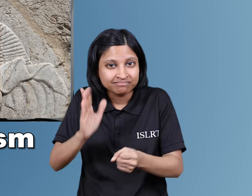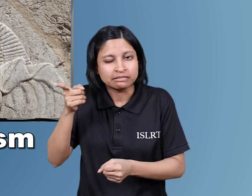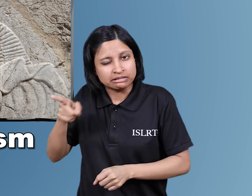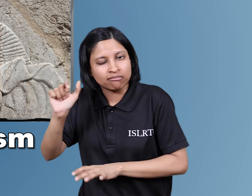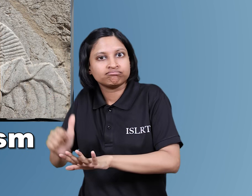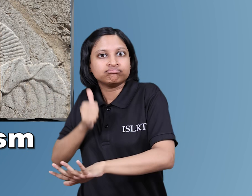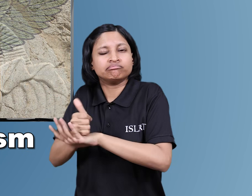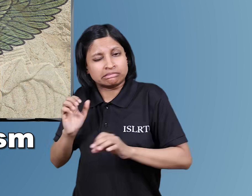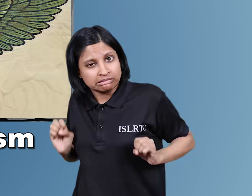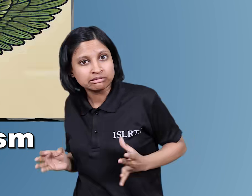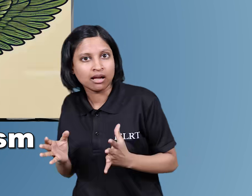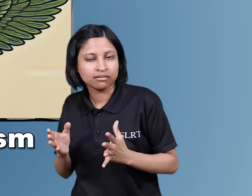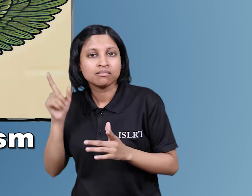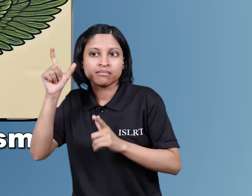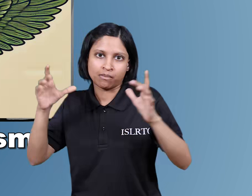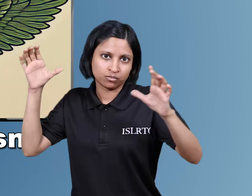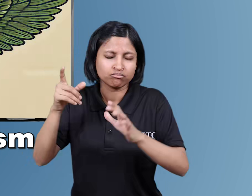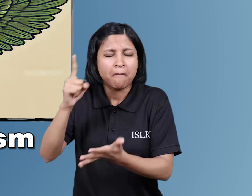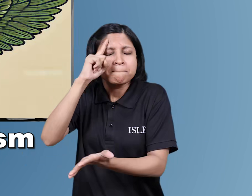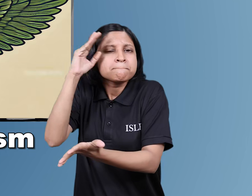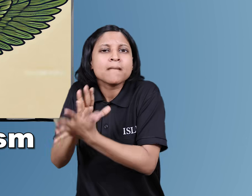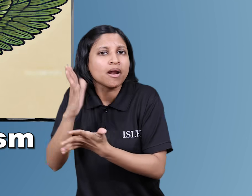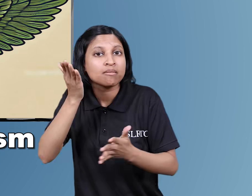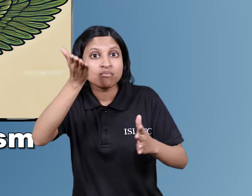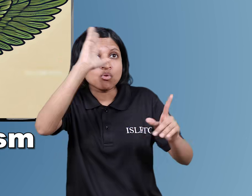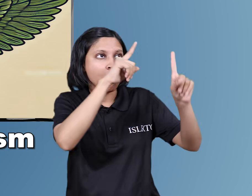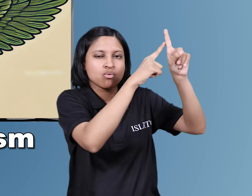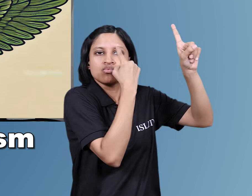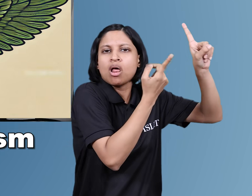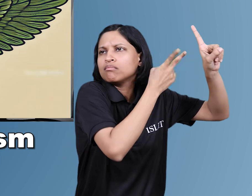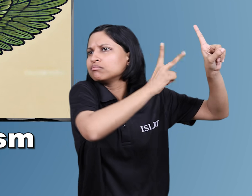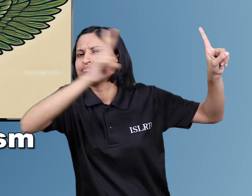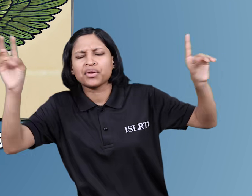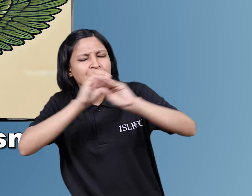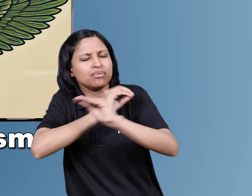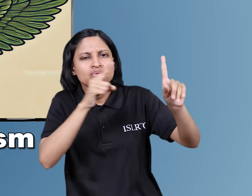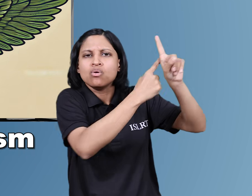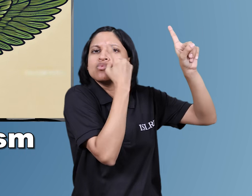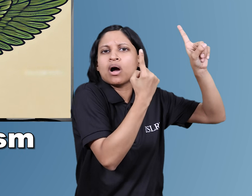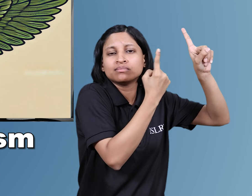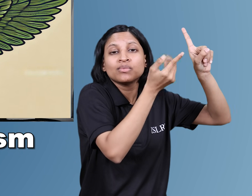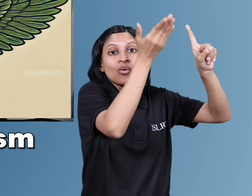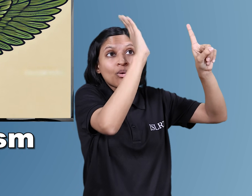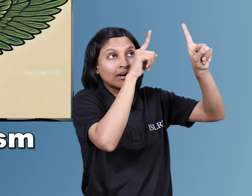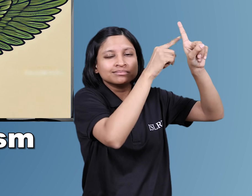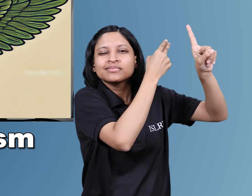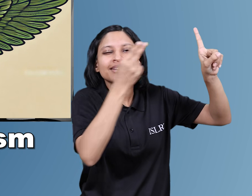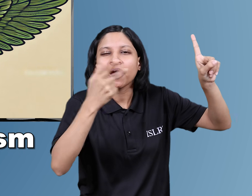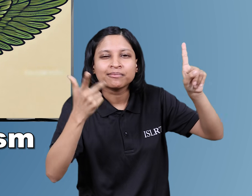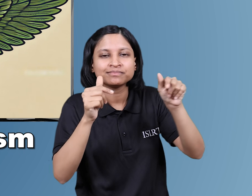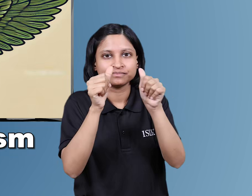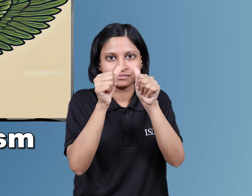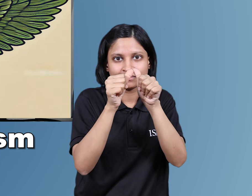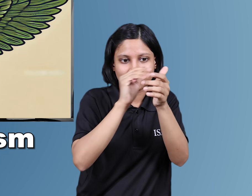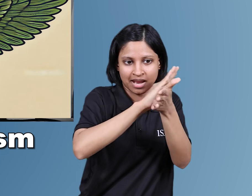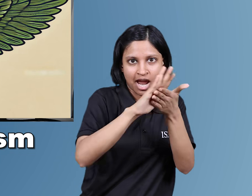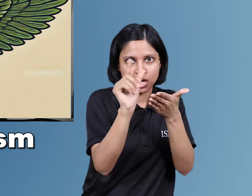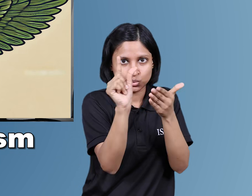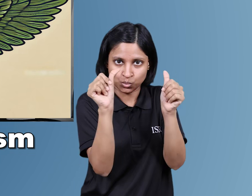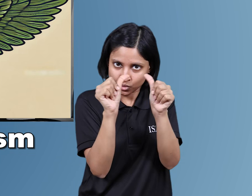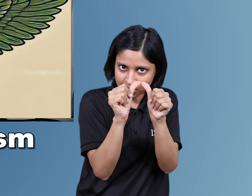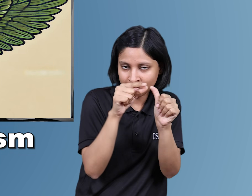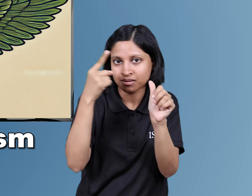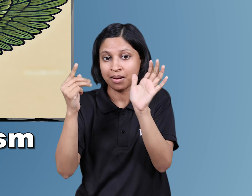centered on the worship of a single deity, Ahura Mazda.